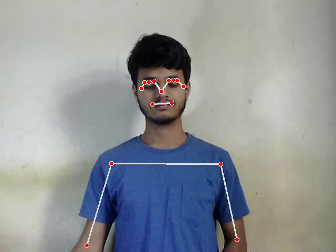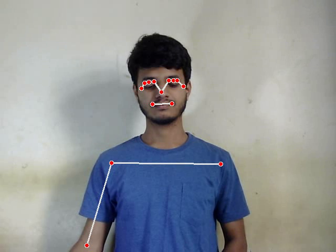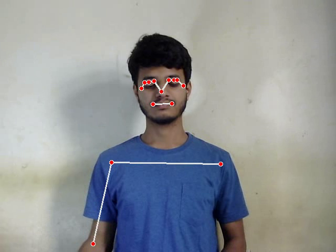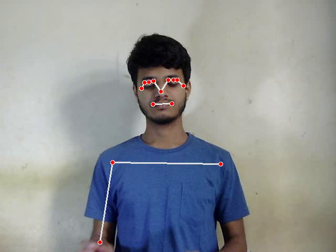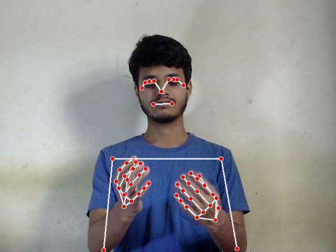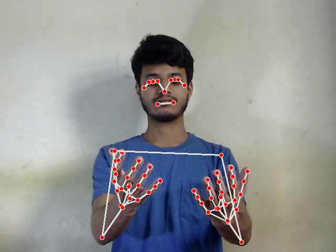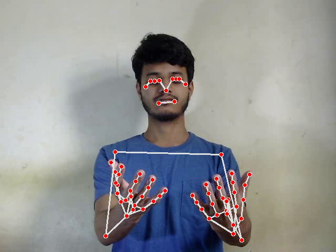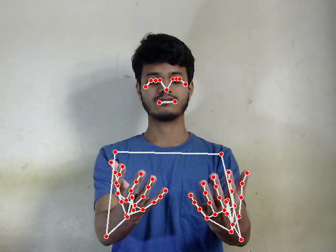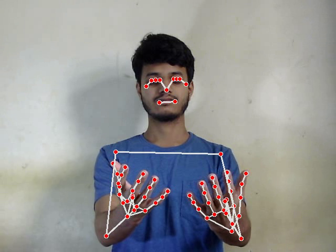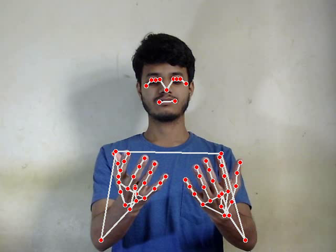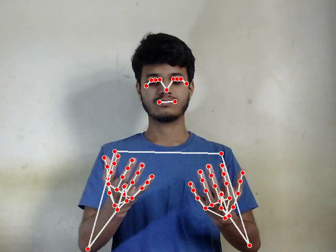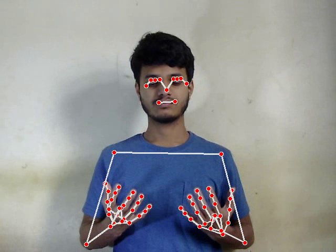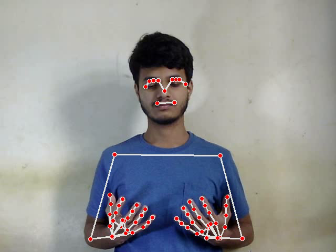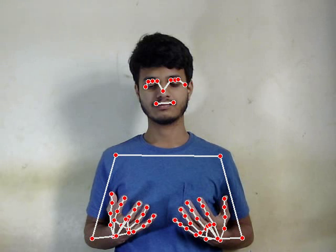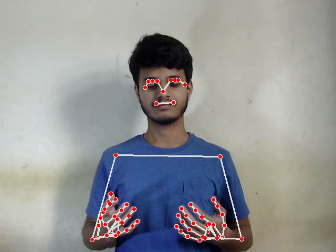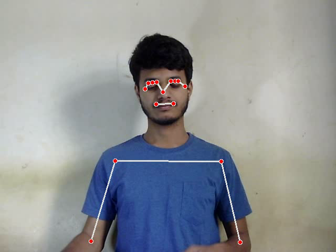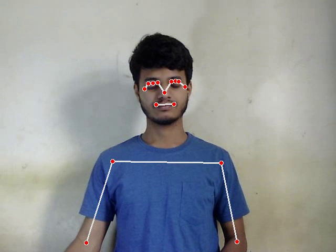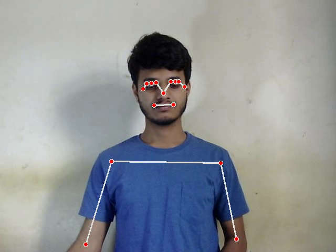want